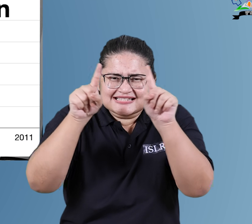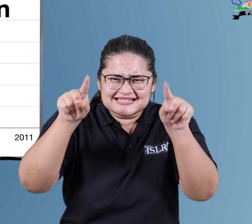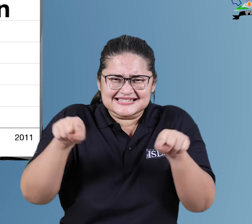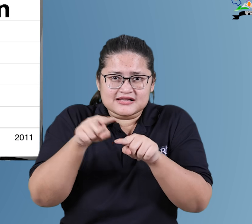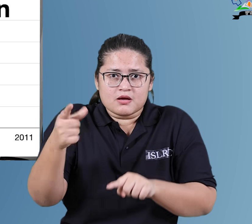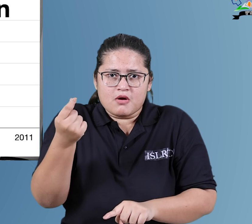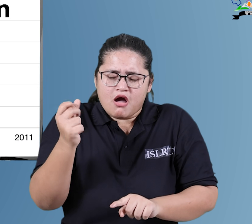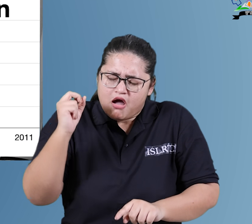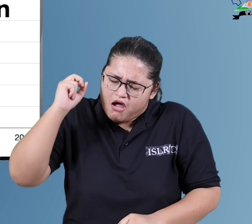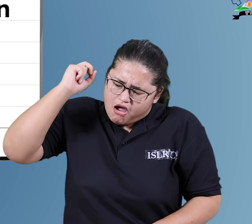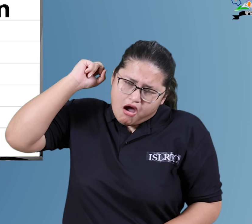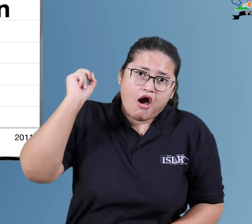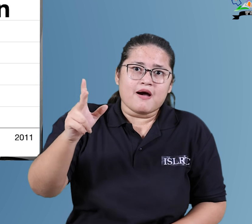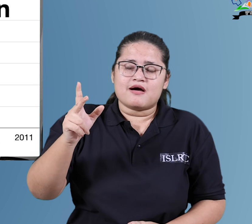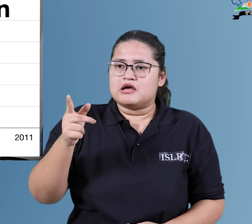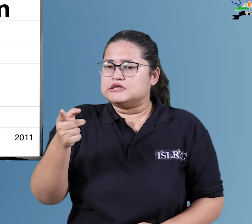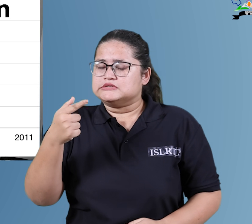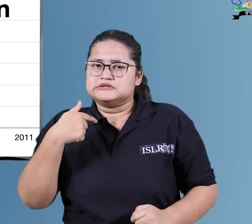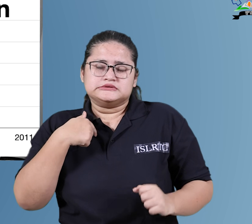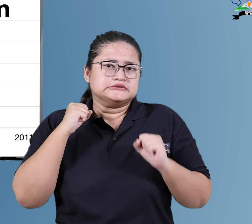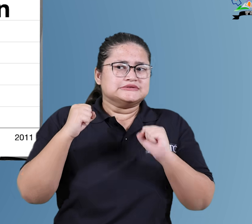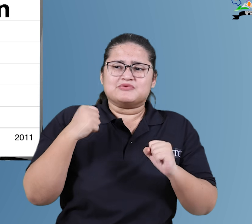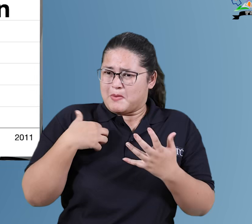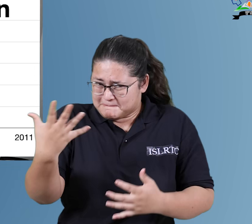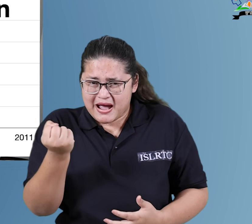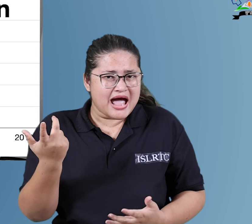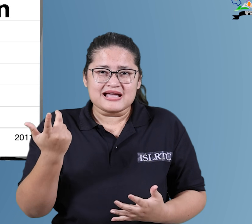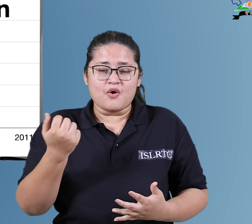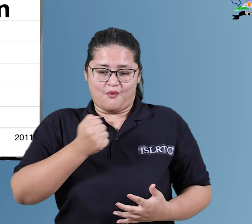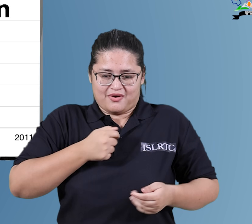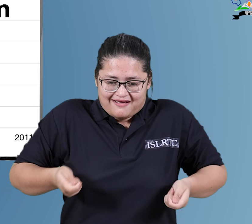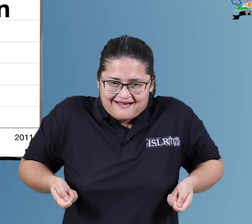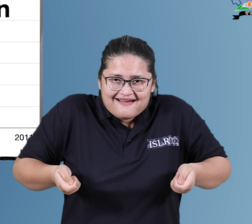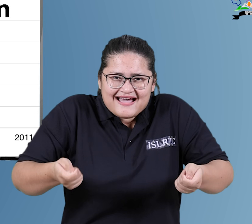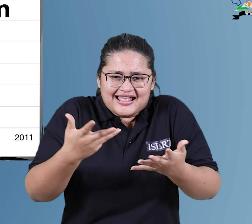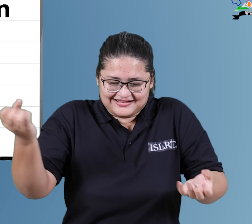that people needed wheelbarrows full of money to buy a loaf of bread.